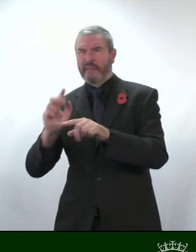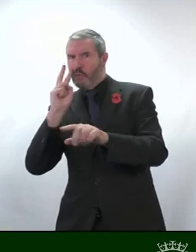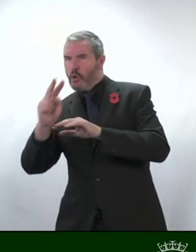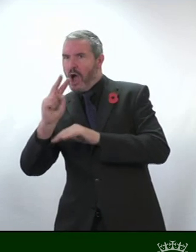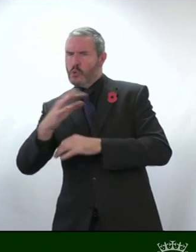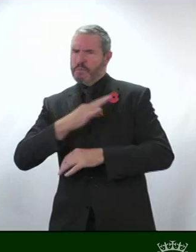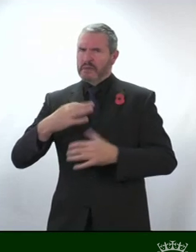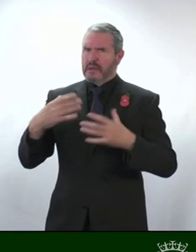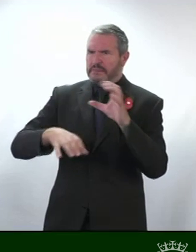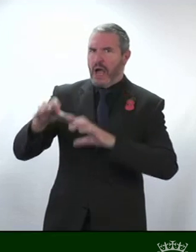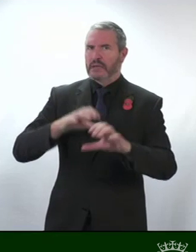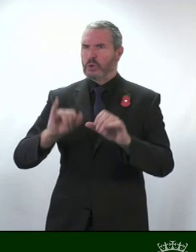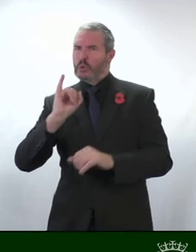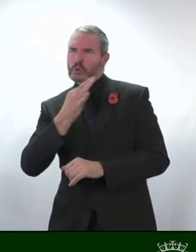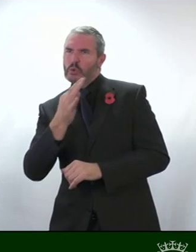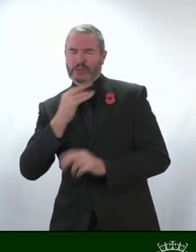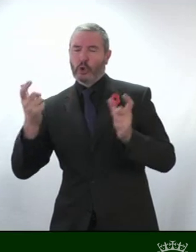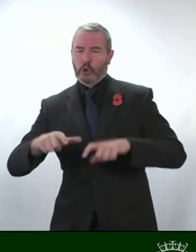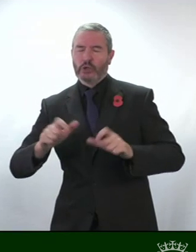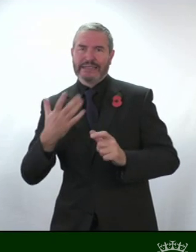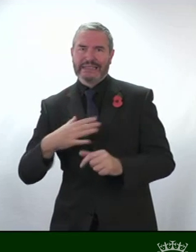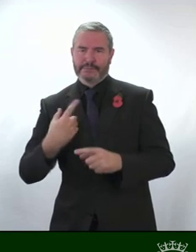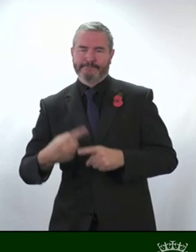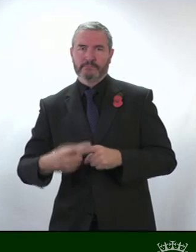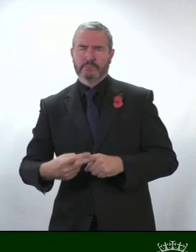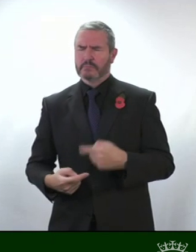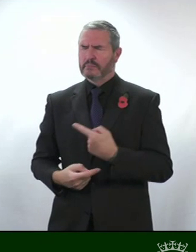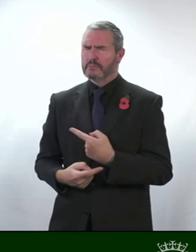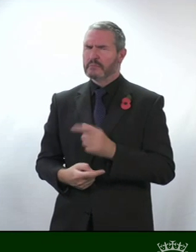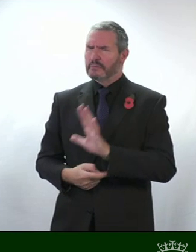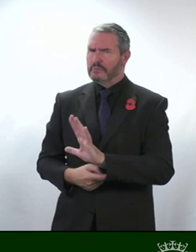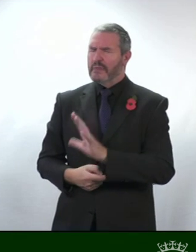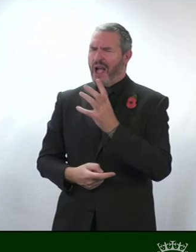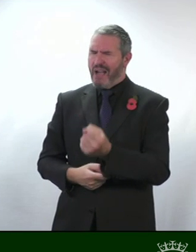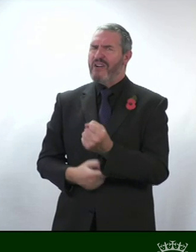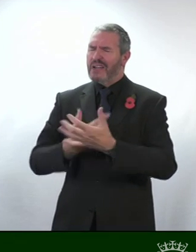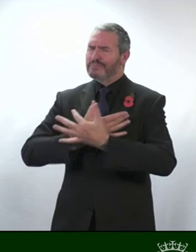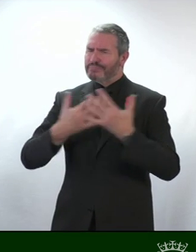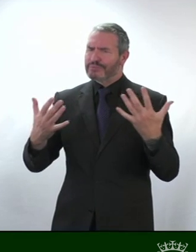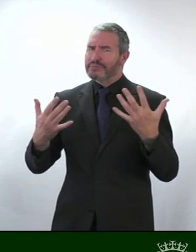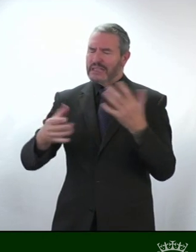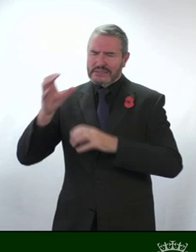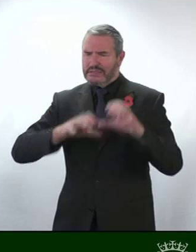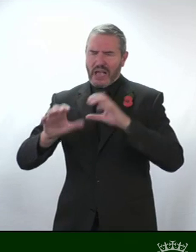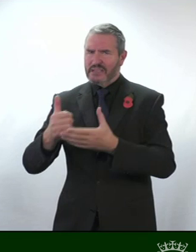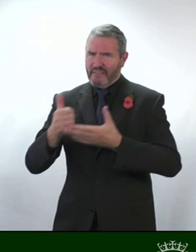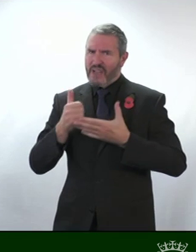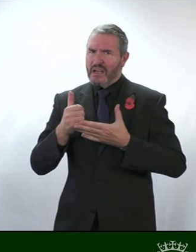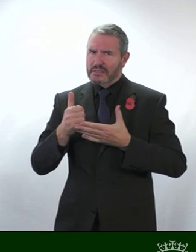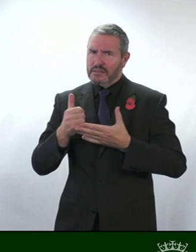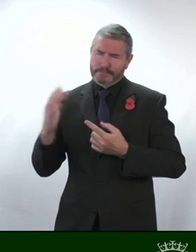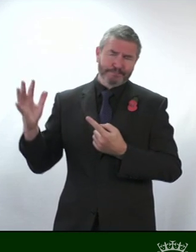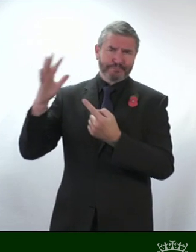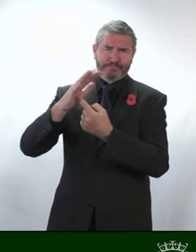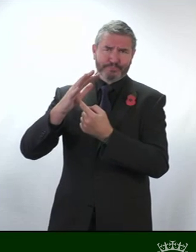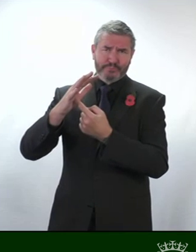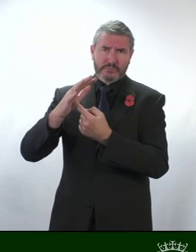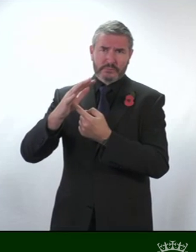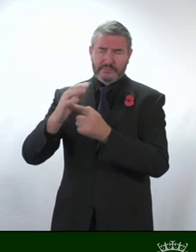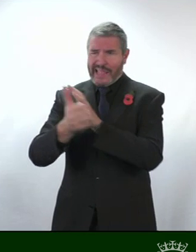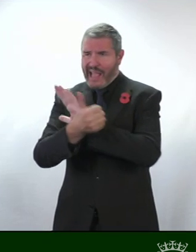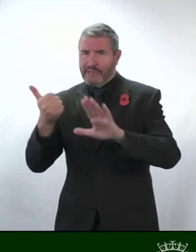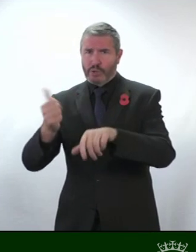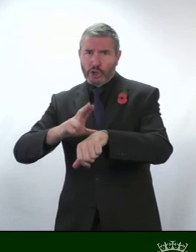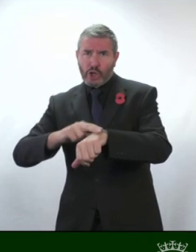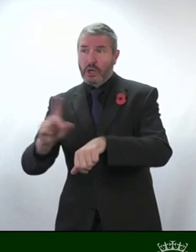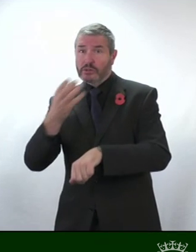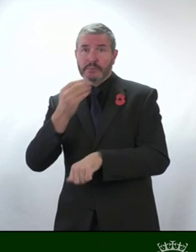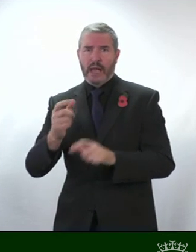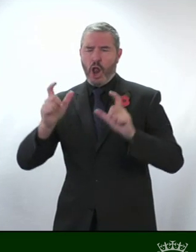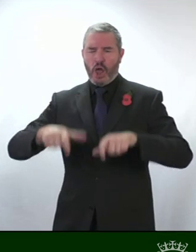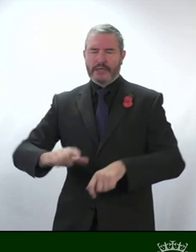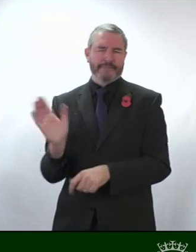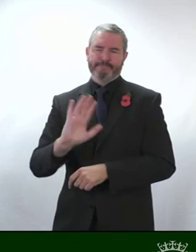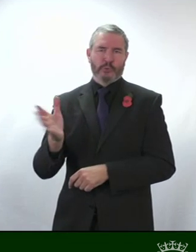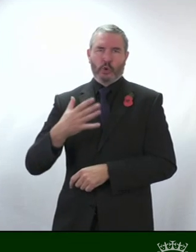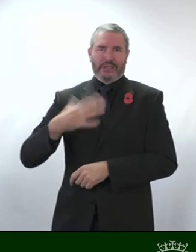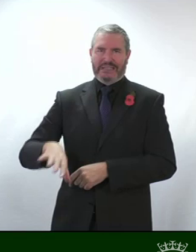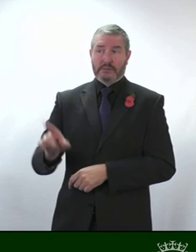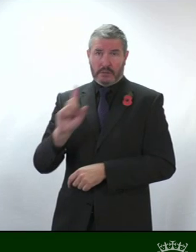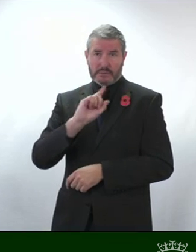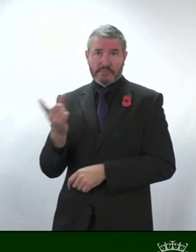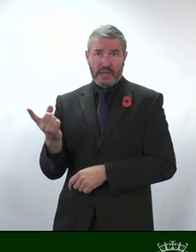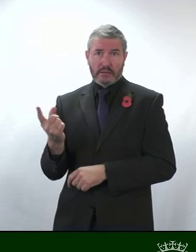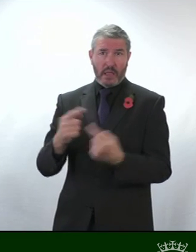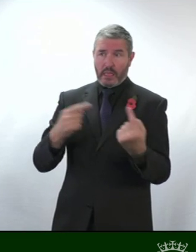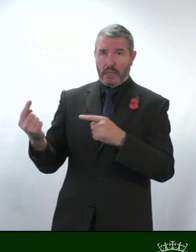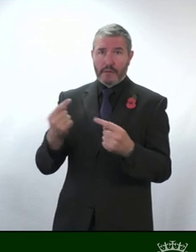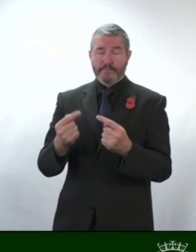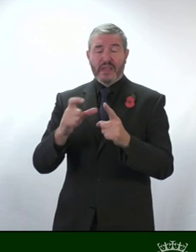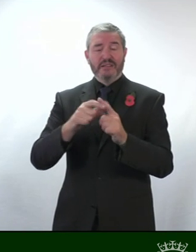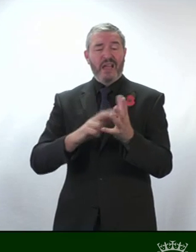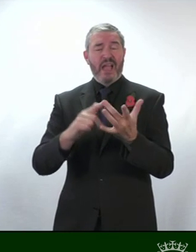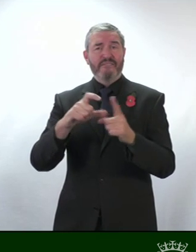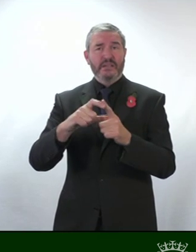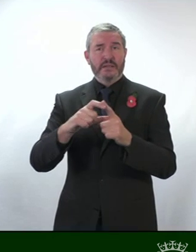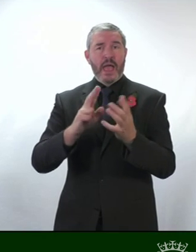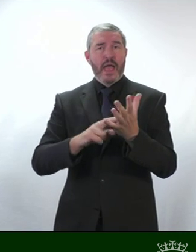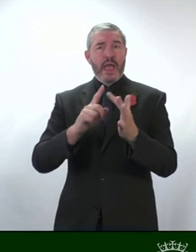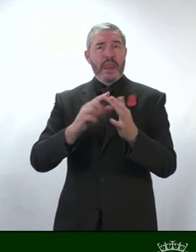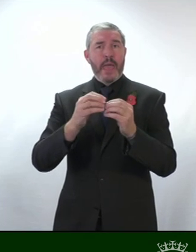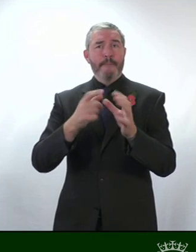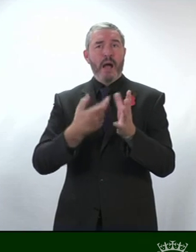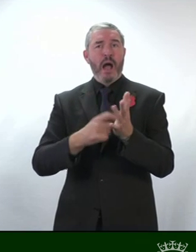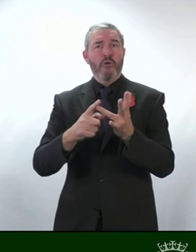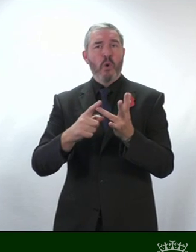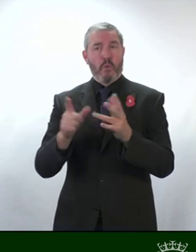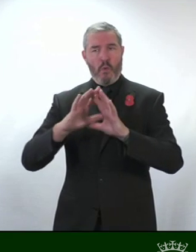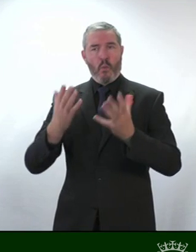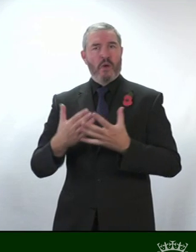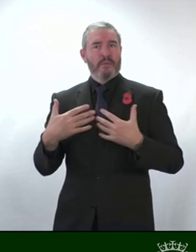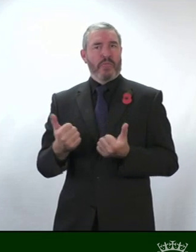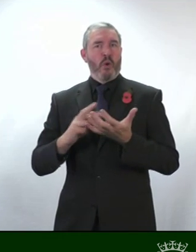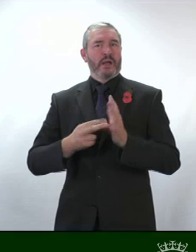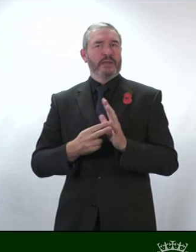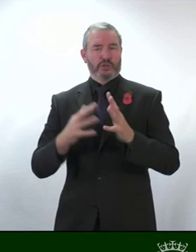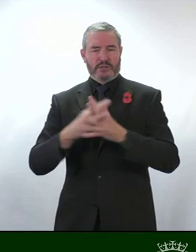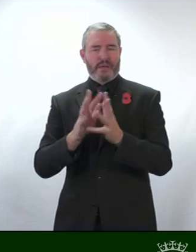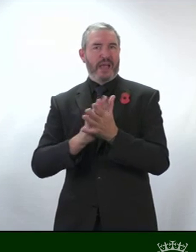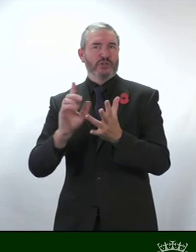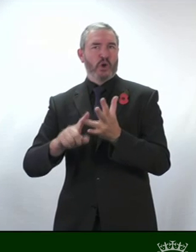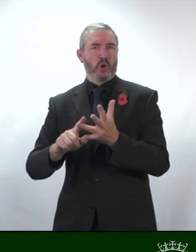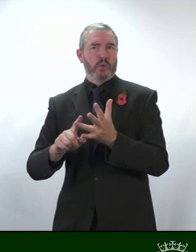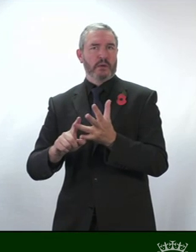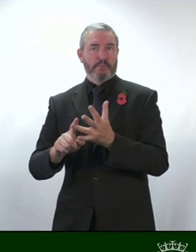I listen to a huge range of scientific advice, and indeed there are eminent scientists and epidemiologists who say that we should not do any kind of lockdowns or measures like this at all—David Nabarro of the World Health Organisation, whom I esteem greatly, for instance.